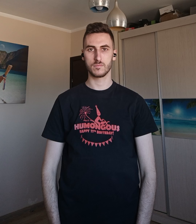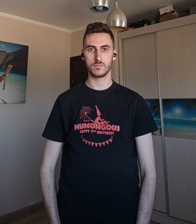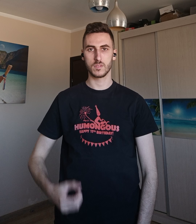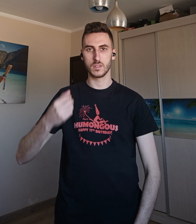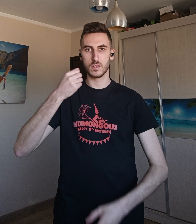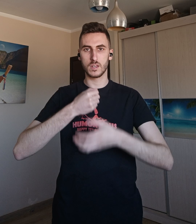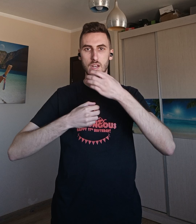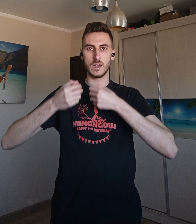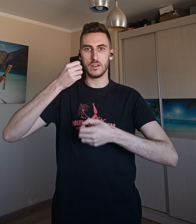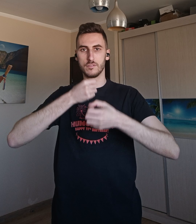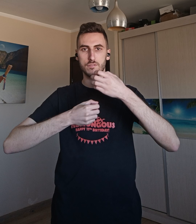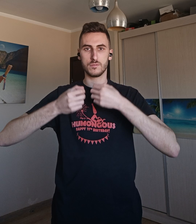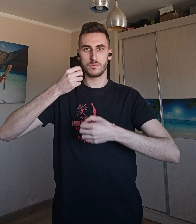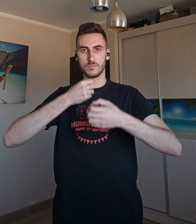חלב